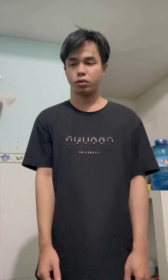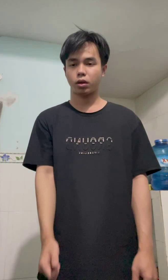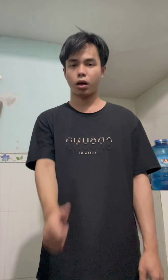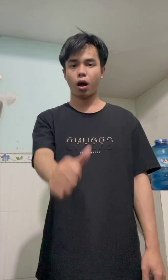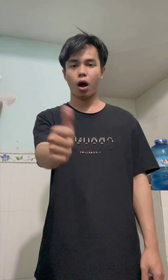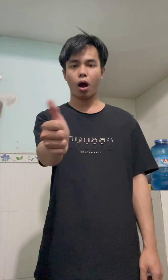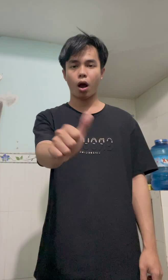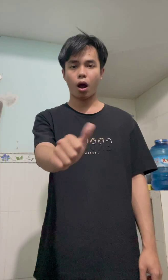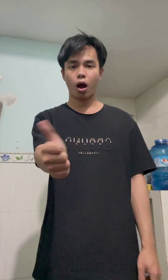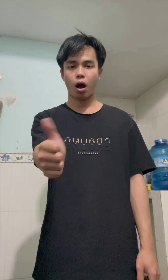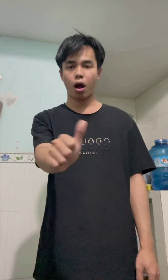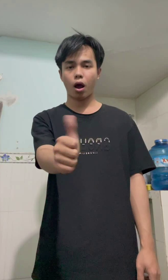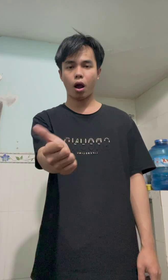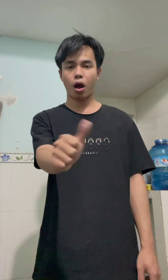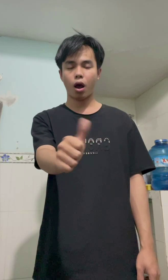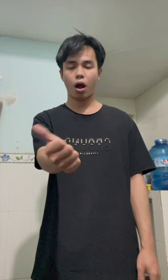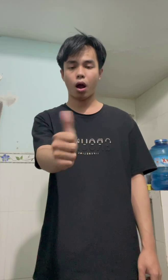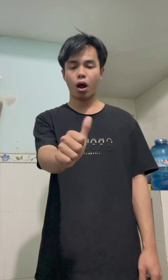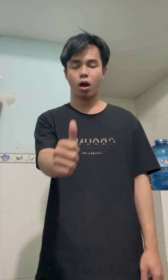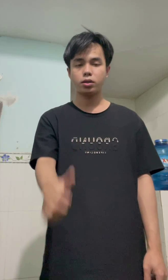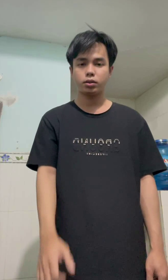ai